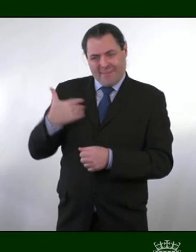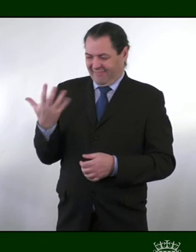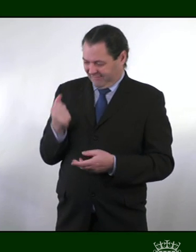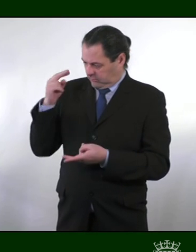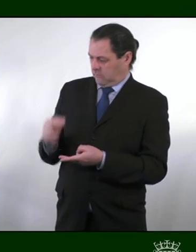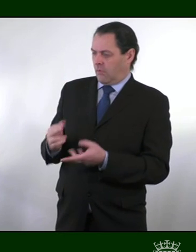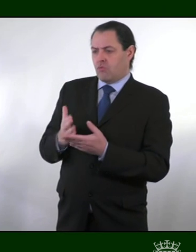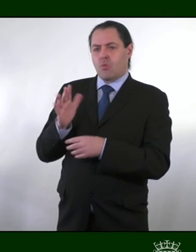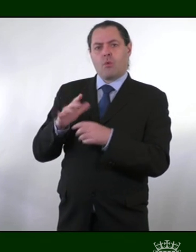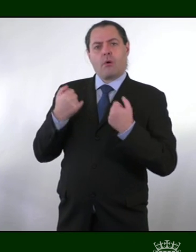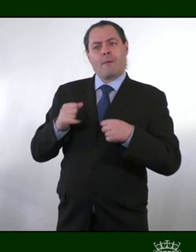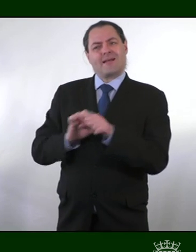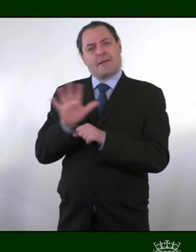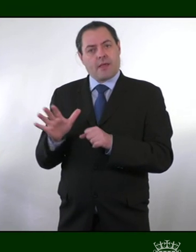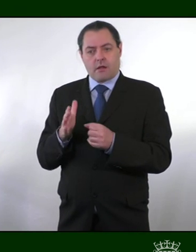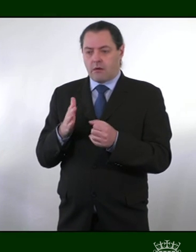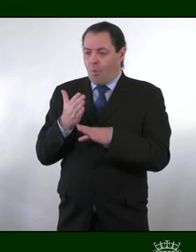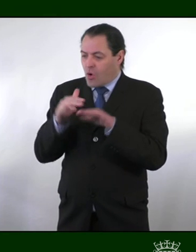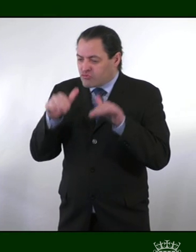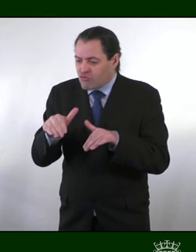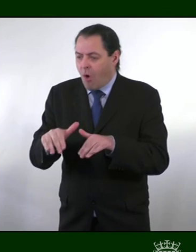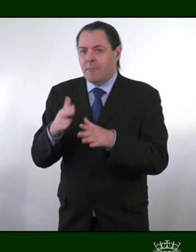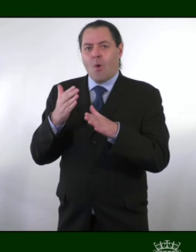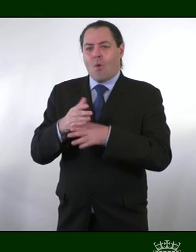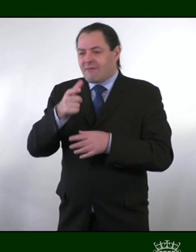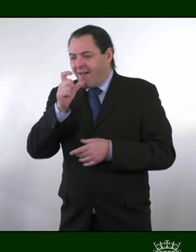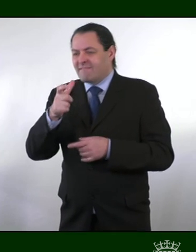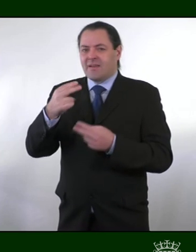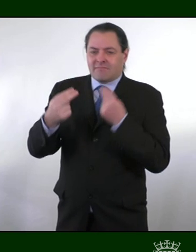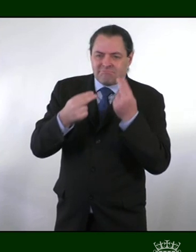Many of them are in sectors such as retail and hospitality that have been clobbered by covid.